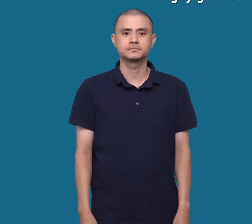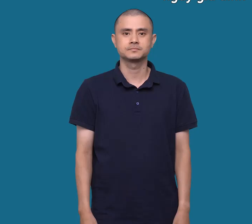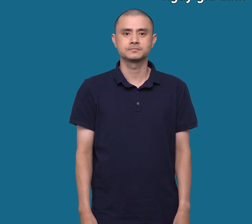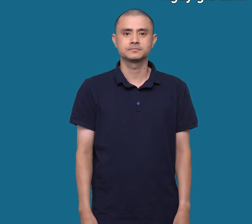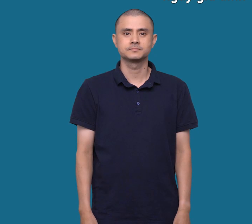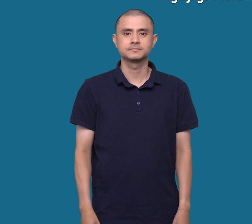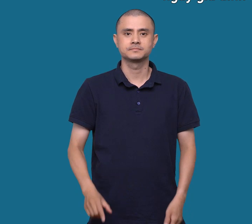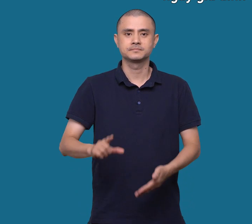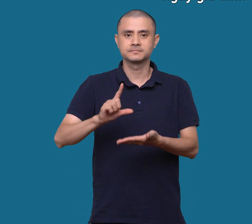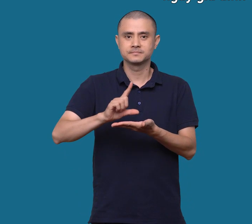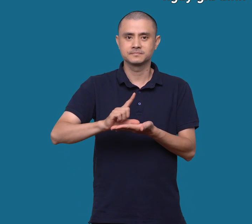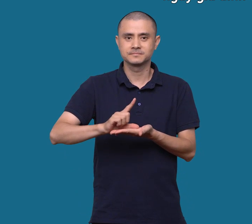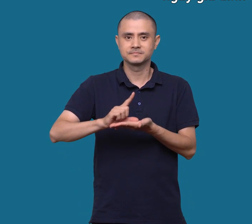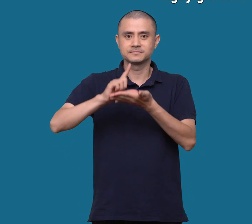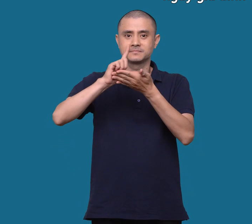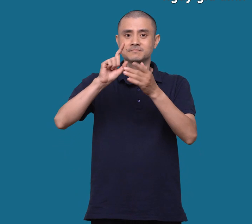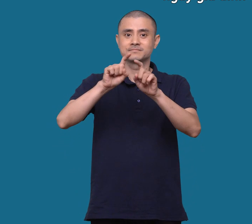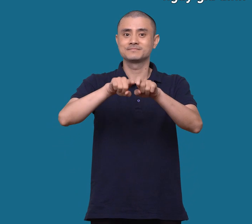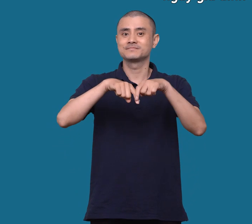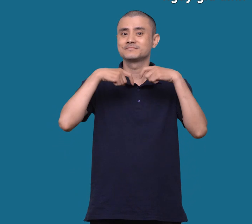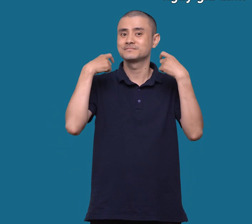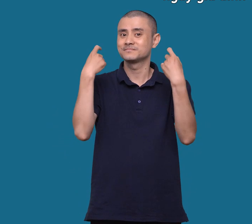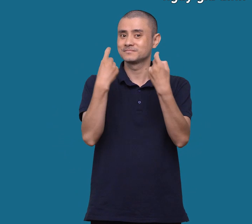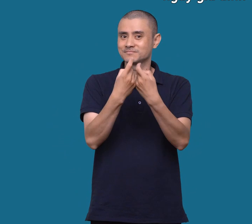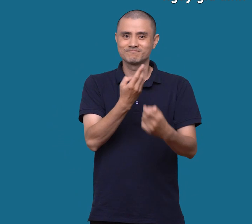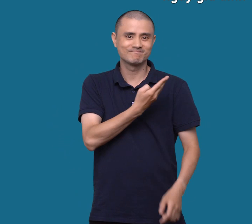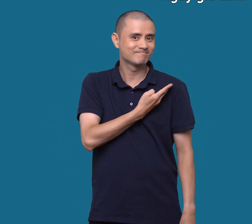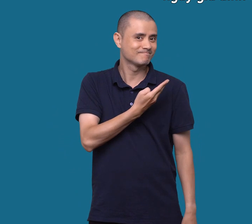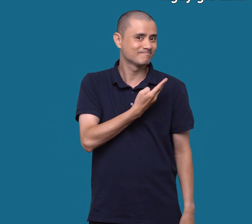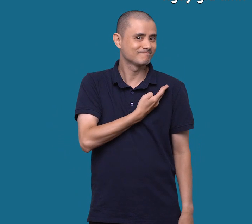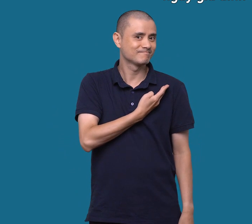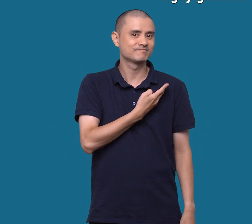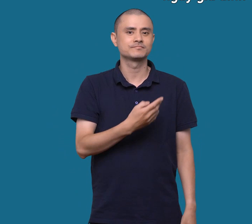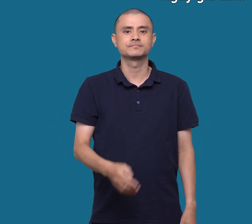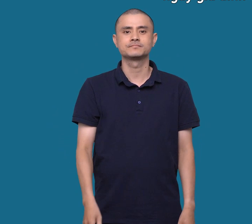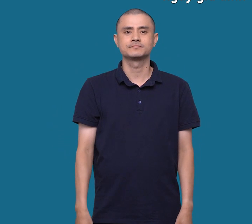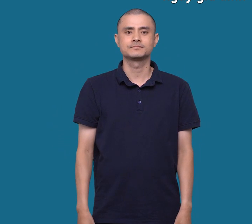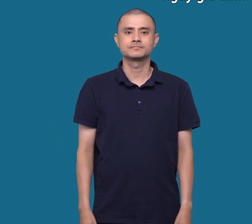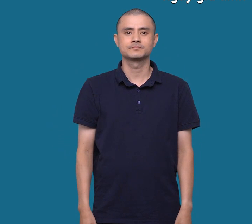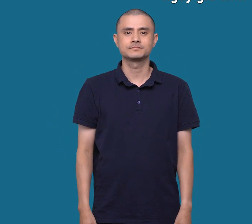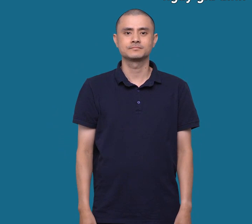ngày gia đình Việt Nam 28/6